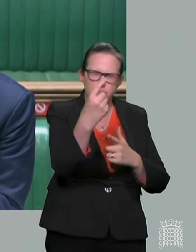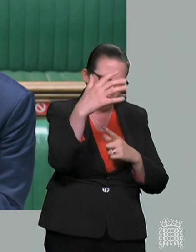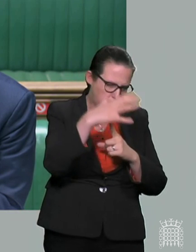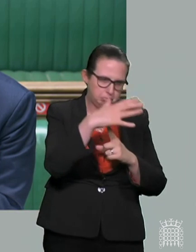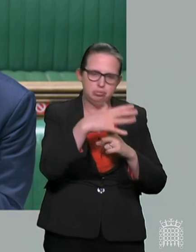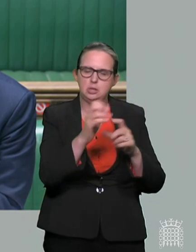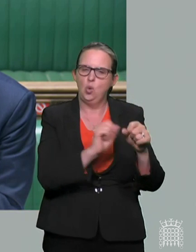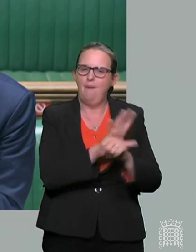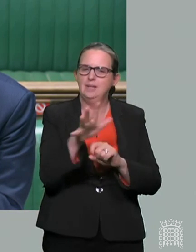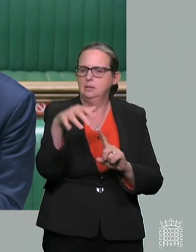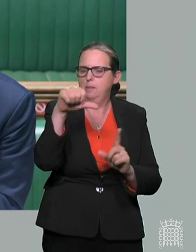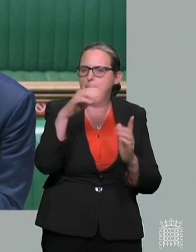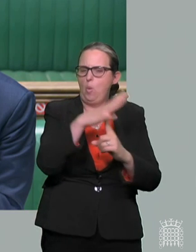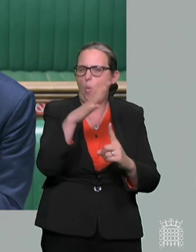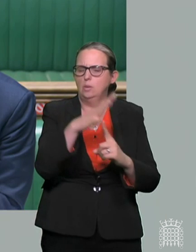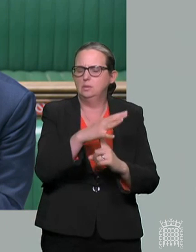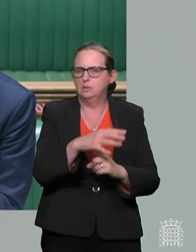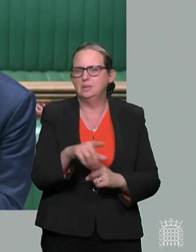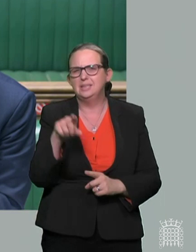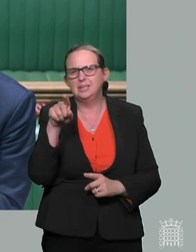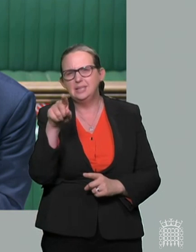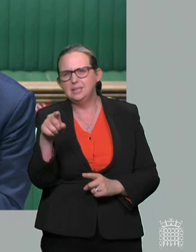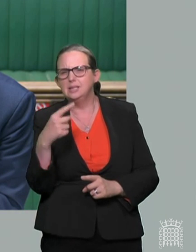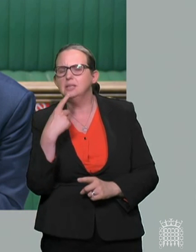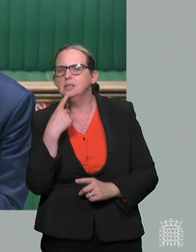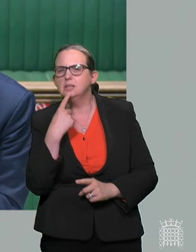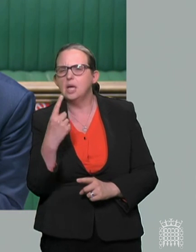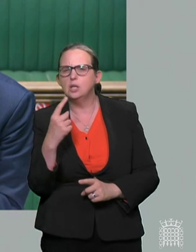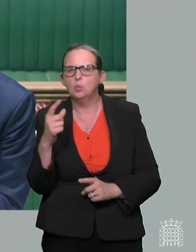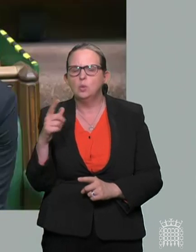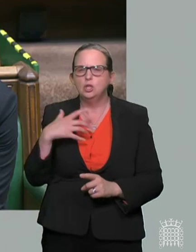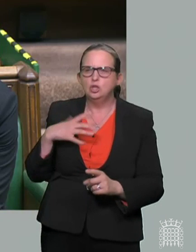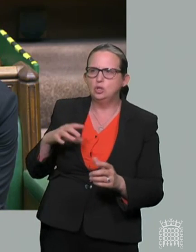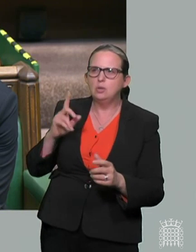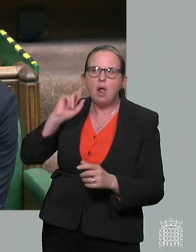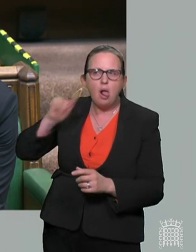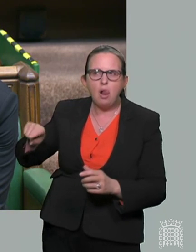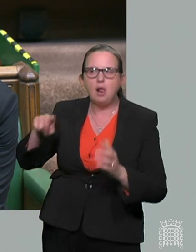He also calls for us to go against the JCVI.